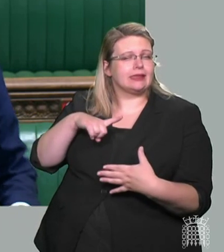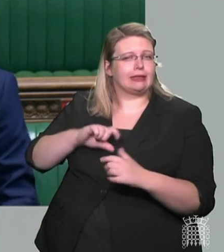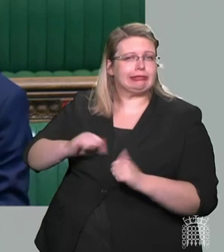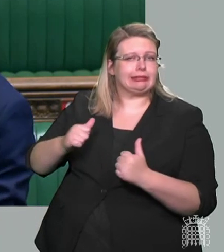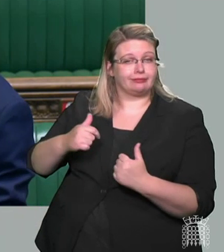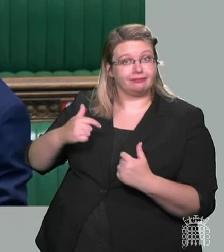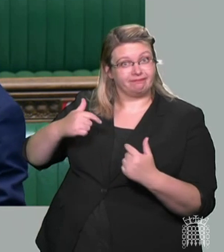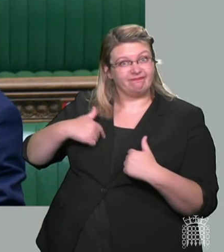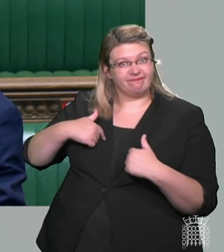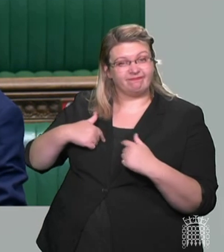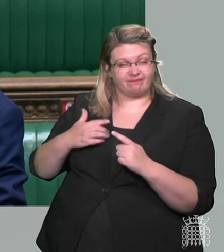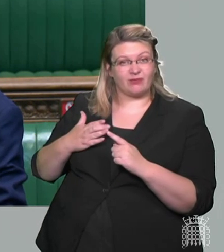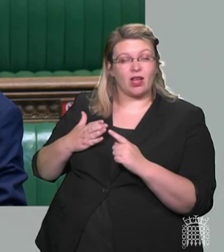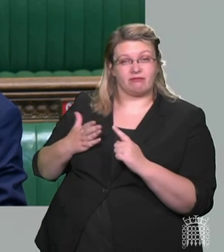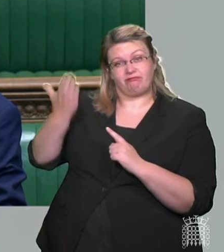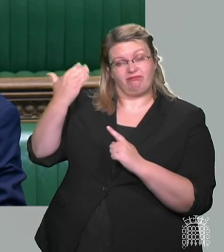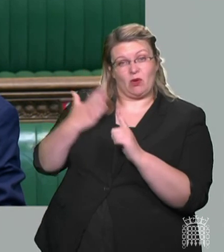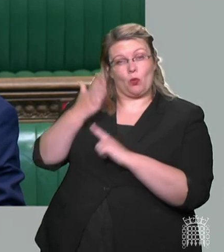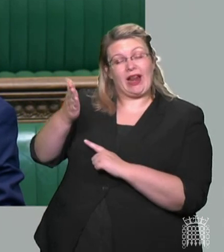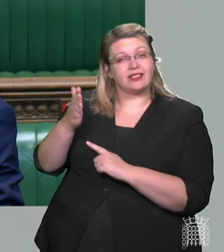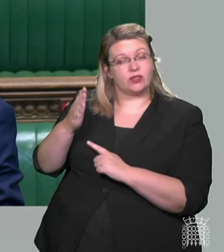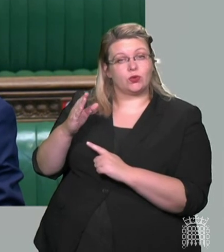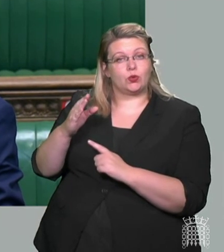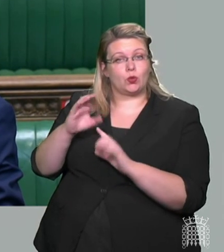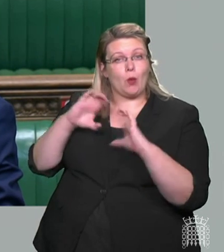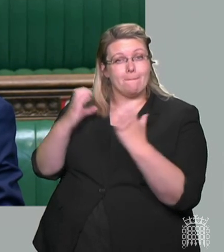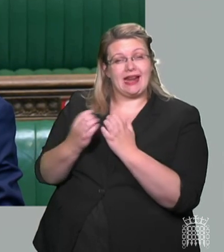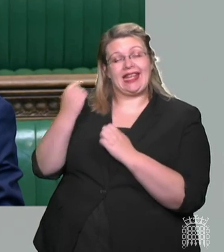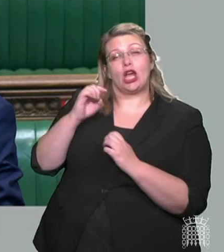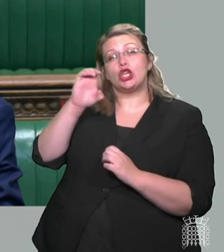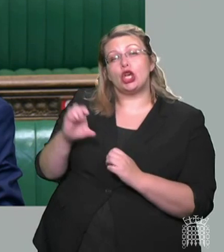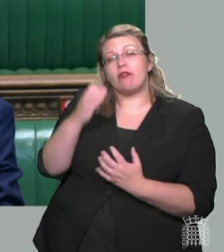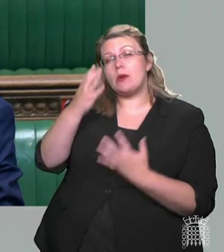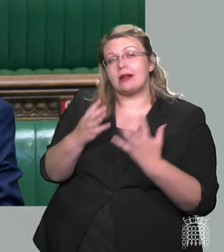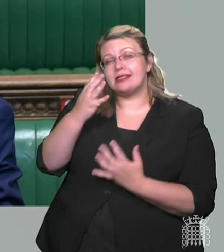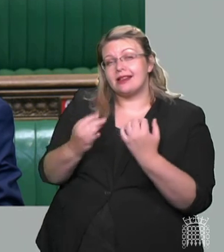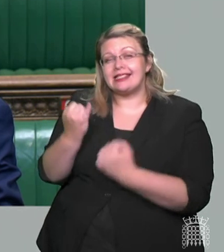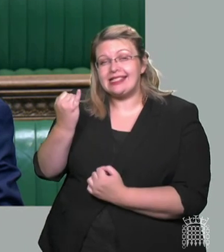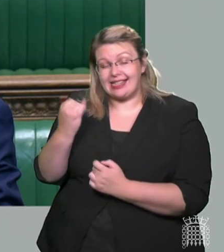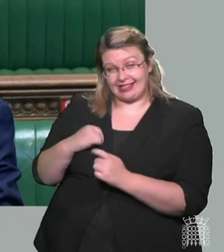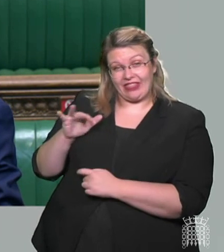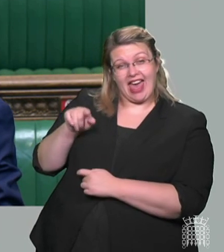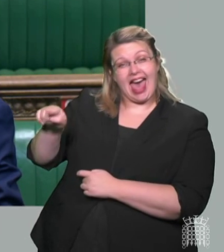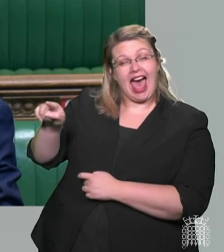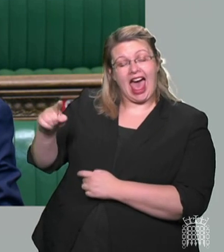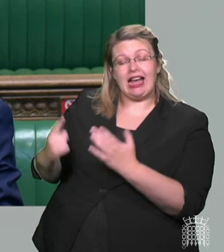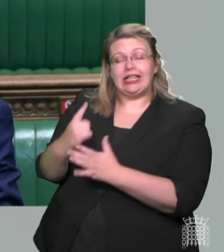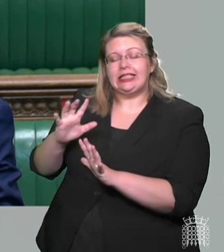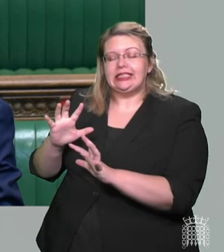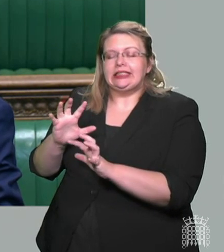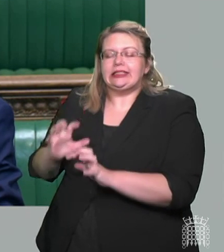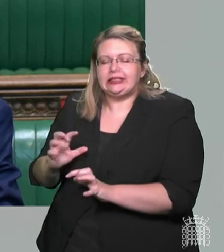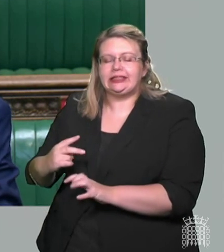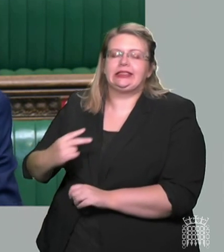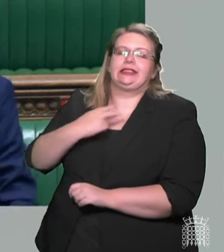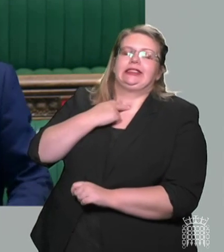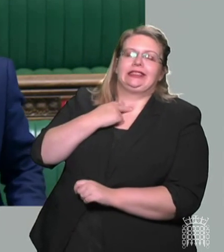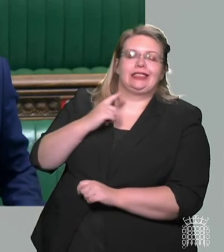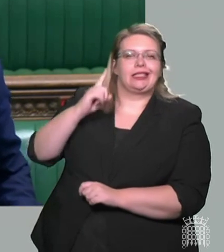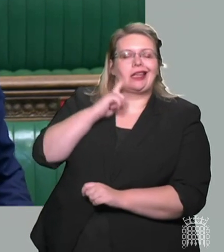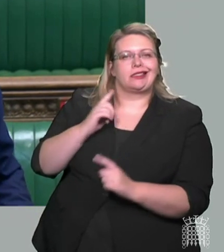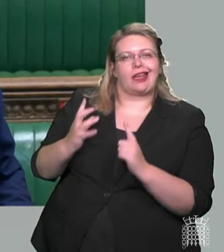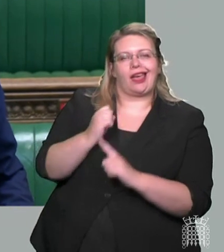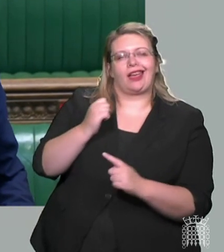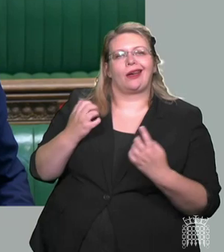Having been at Wembley for the Euro 96 semi-final and experienced at first hand the agony of that defeat, yesterday’s result was truly incredible.